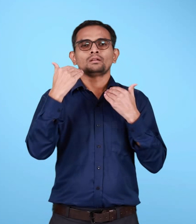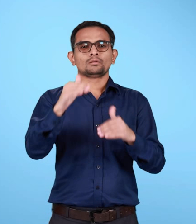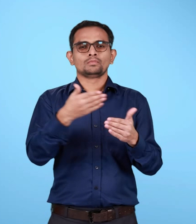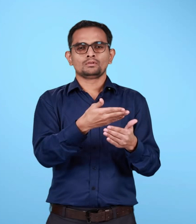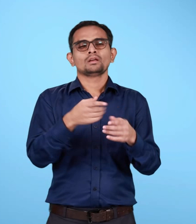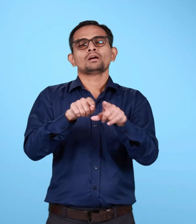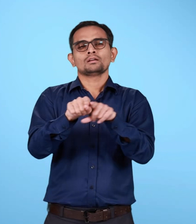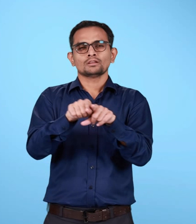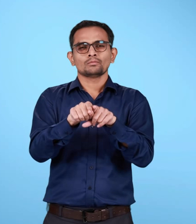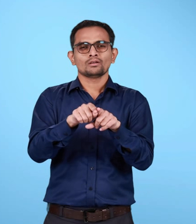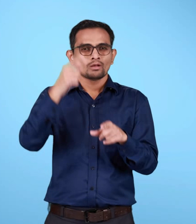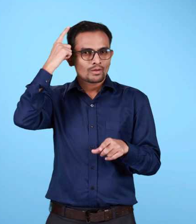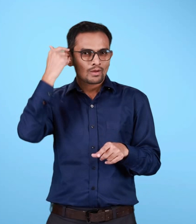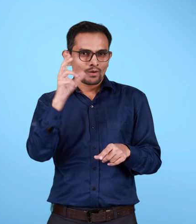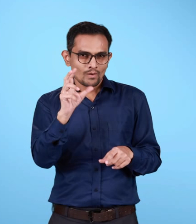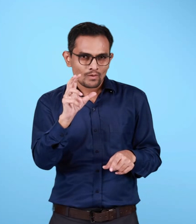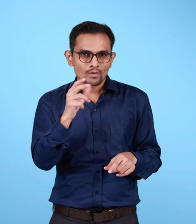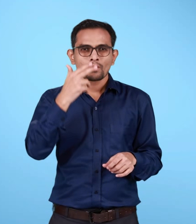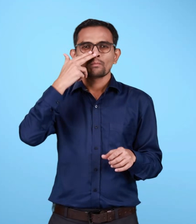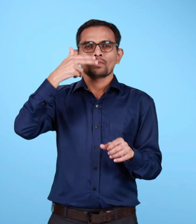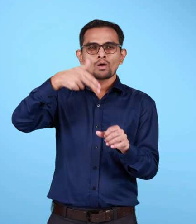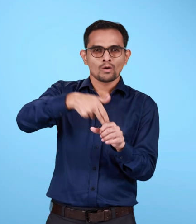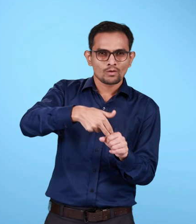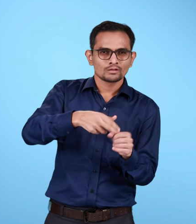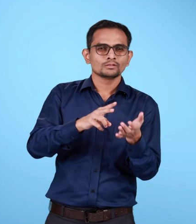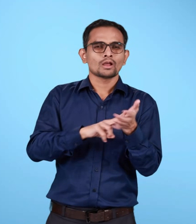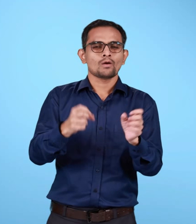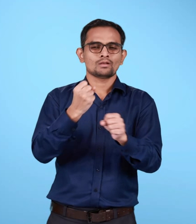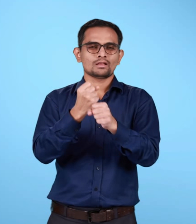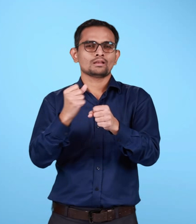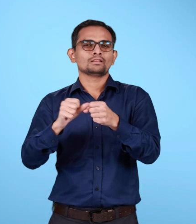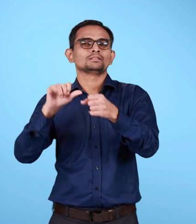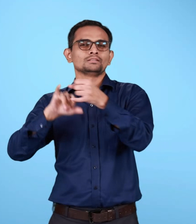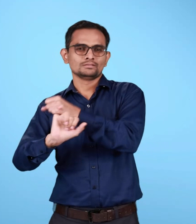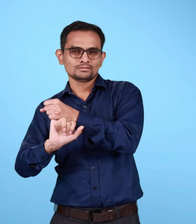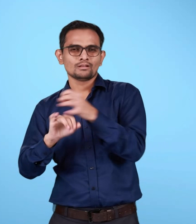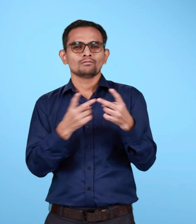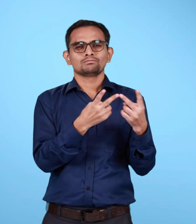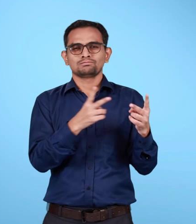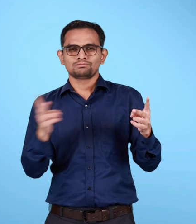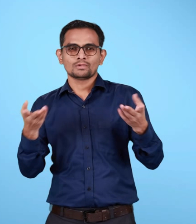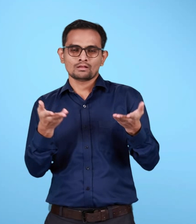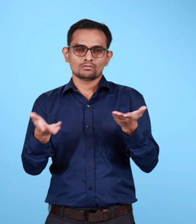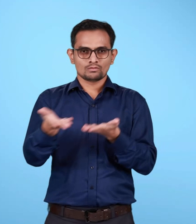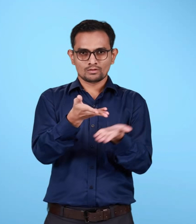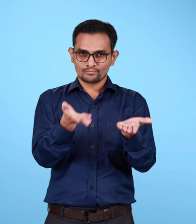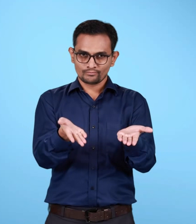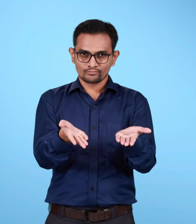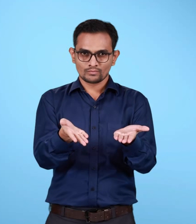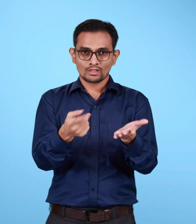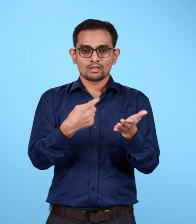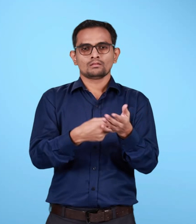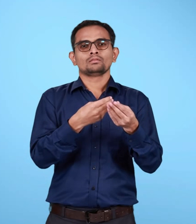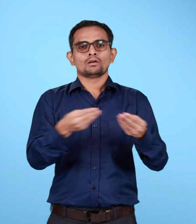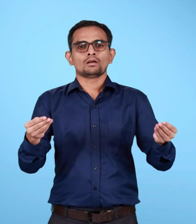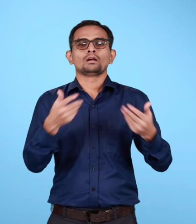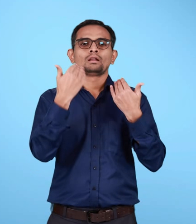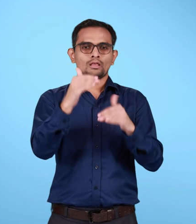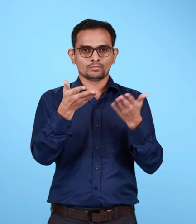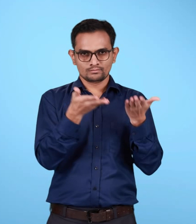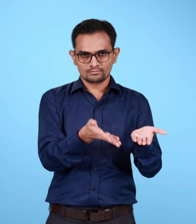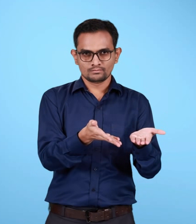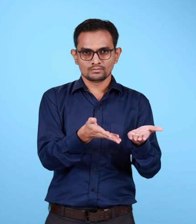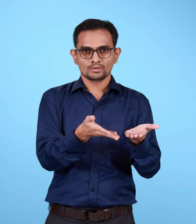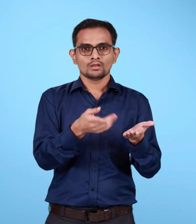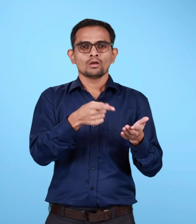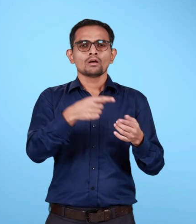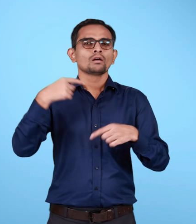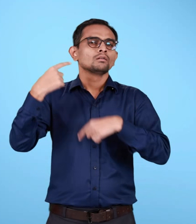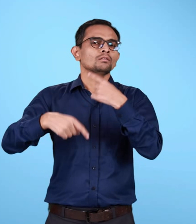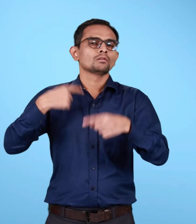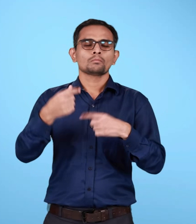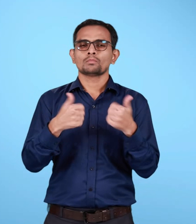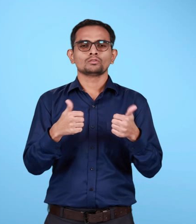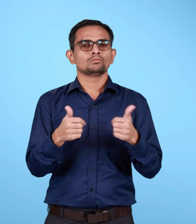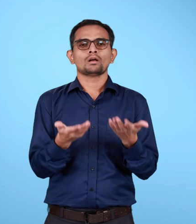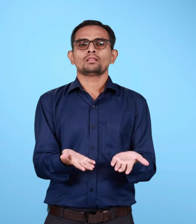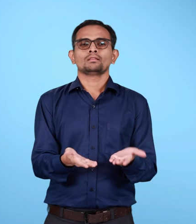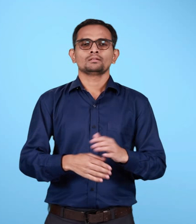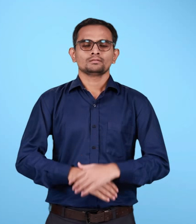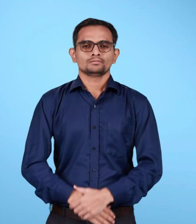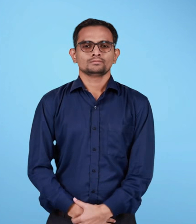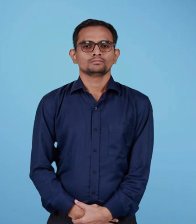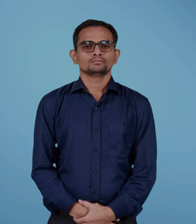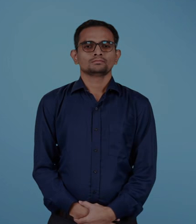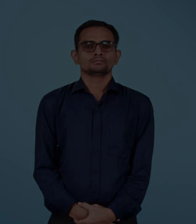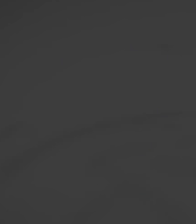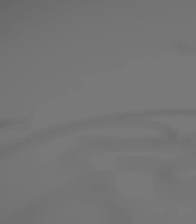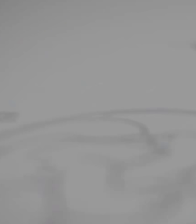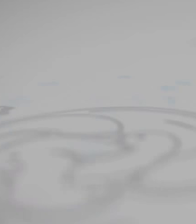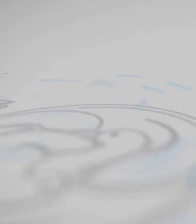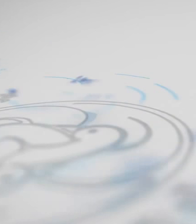For example, coal, petroleum and natural gas are non-renewable resources.